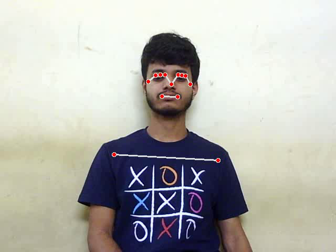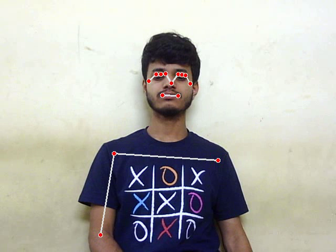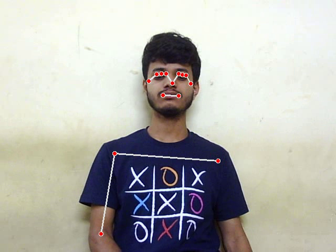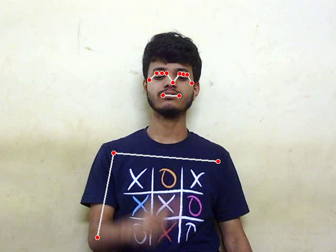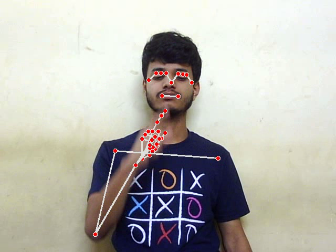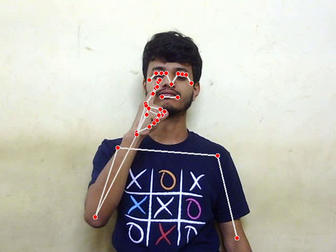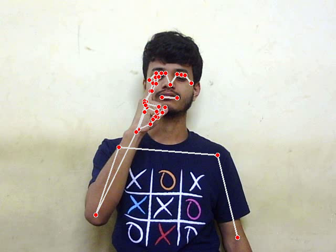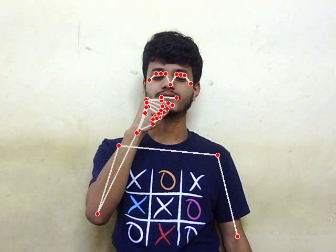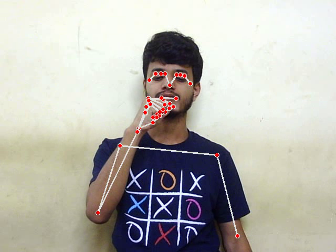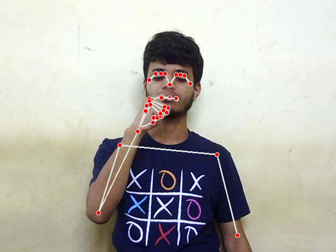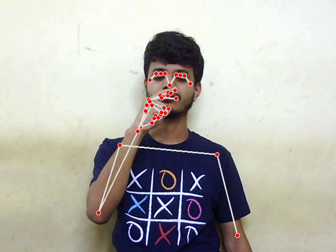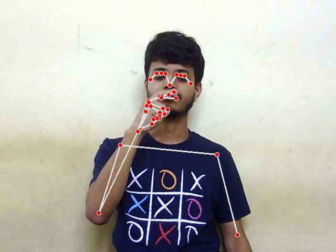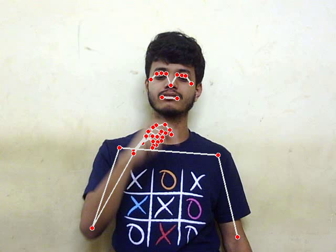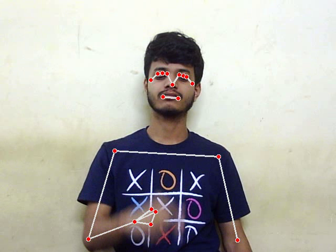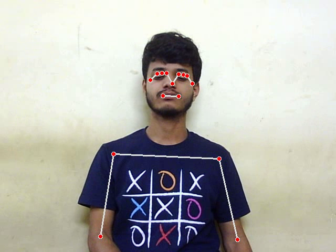who